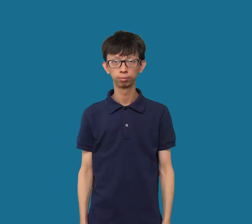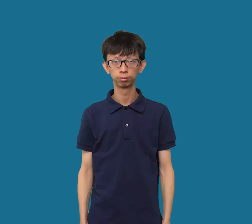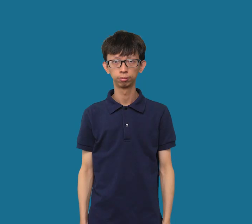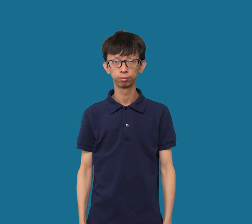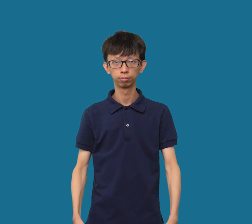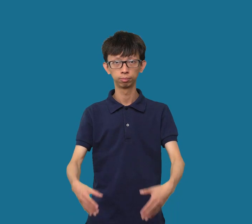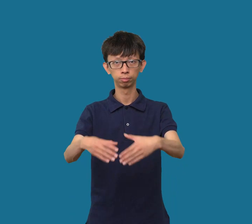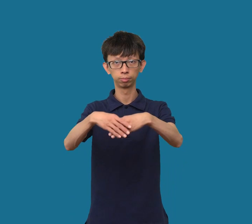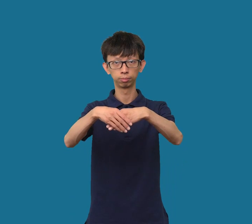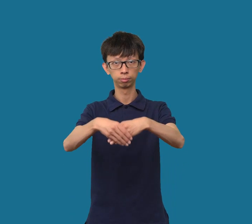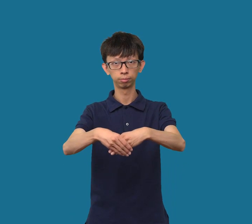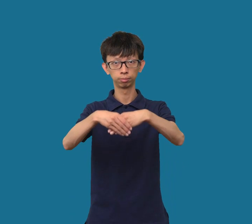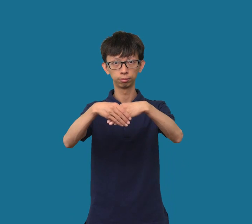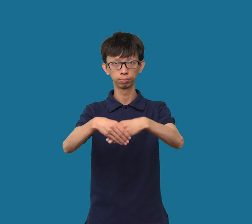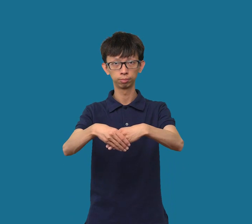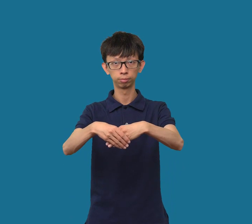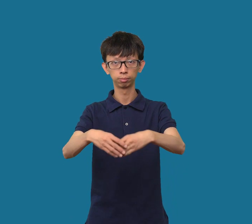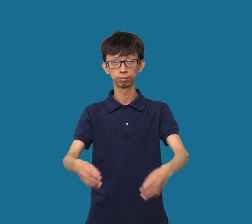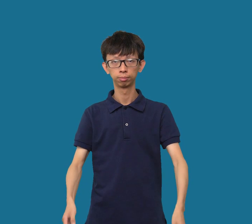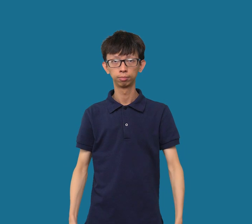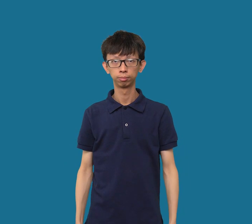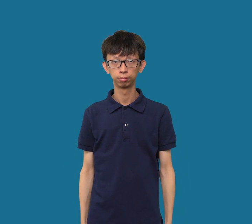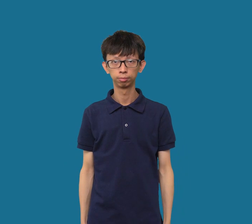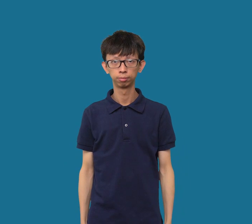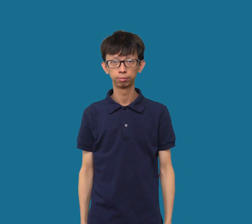bạn